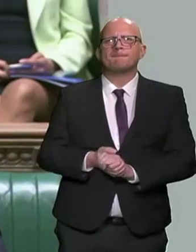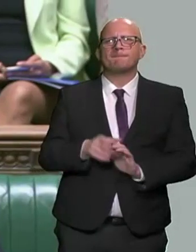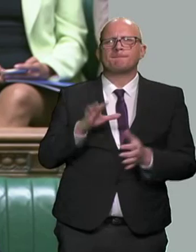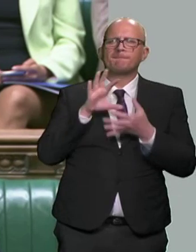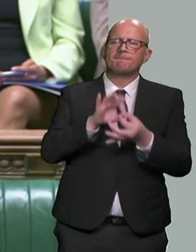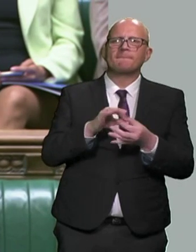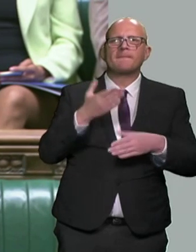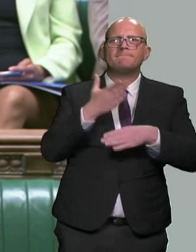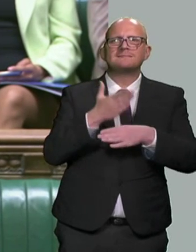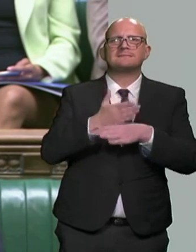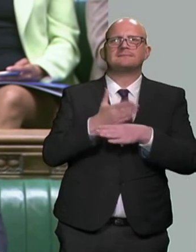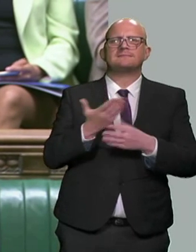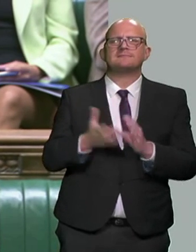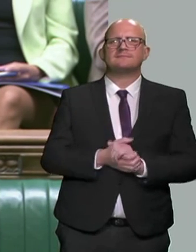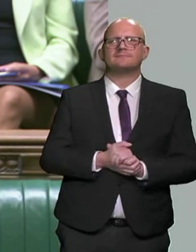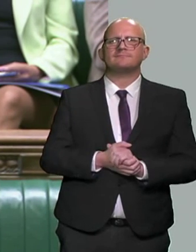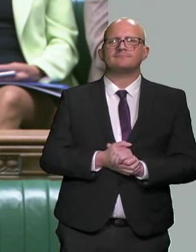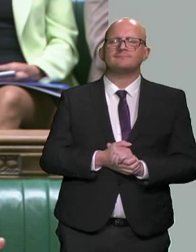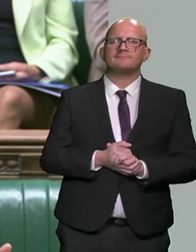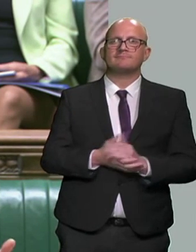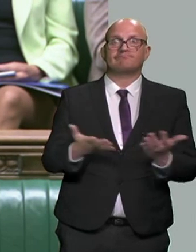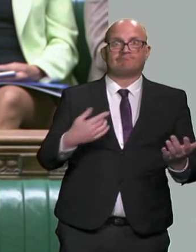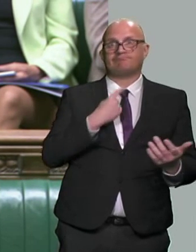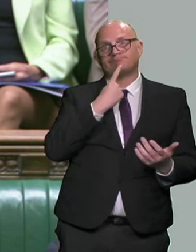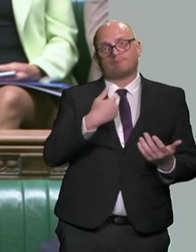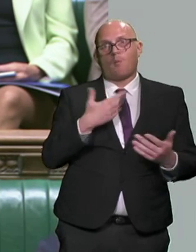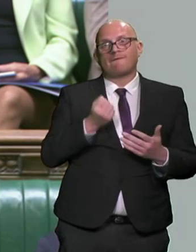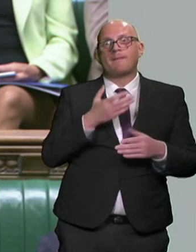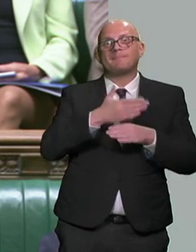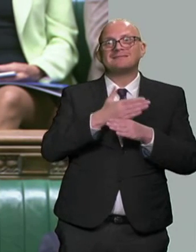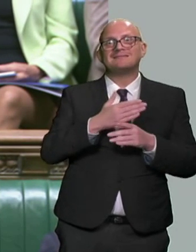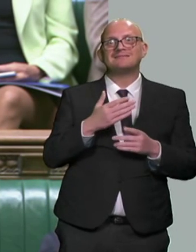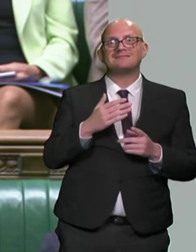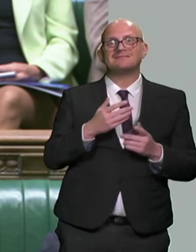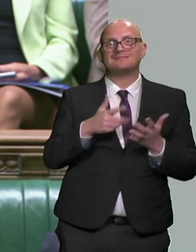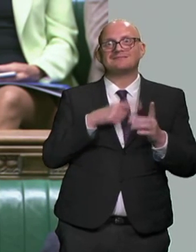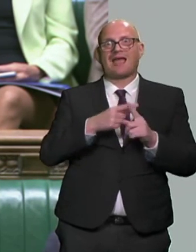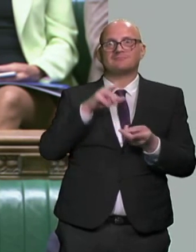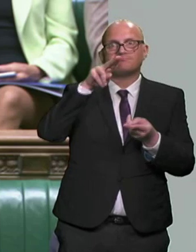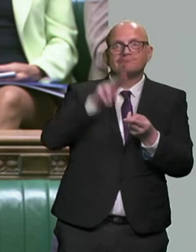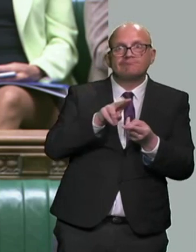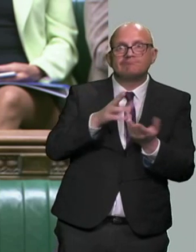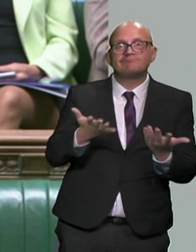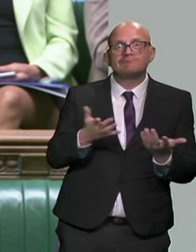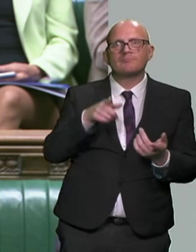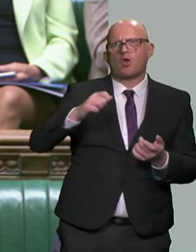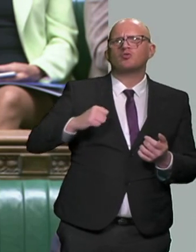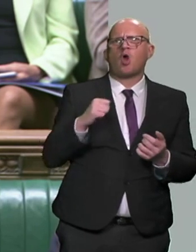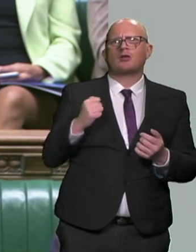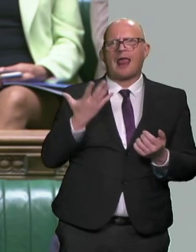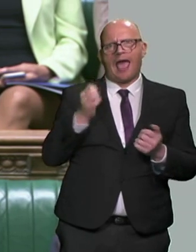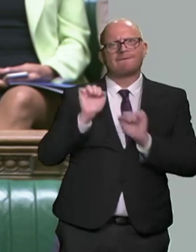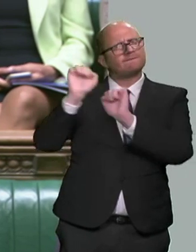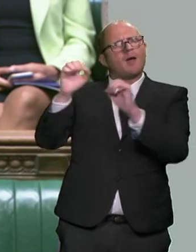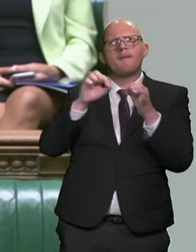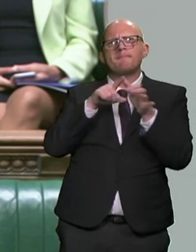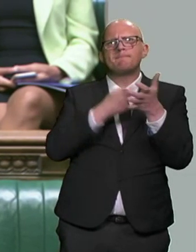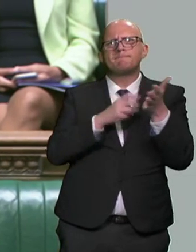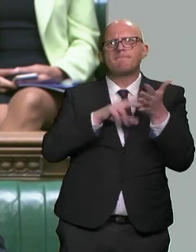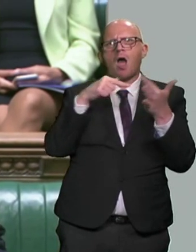We are providing a business rate discount for business, and Scotland has received a Barnett share of that money.